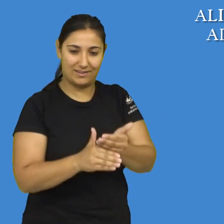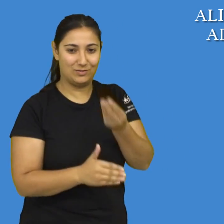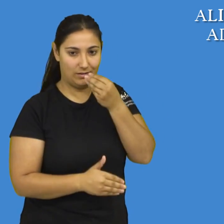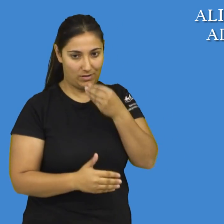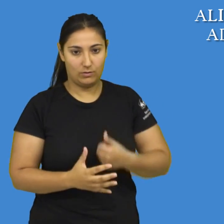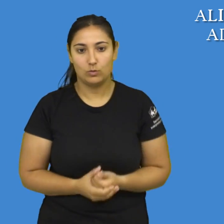comer